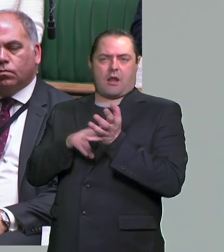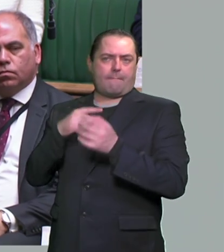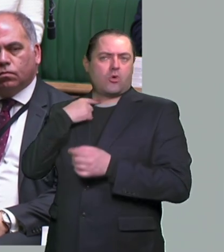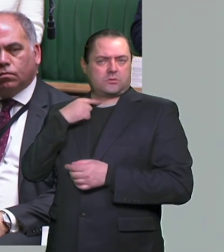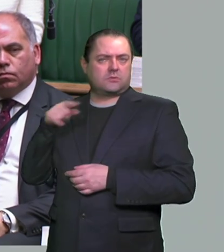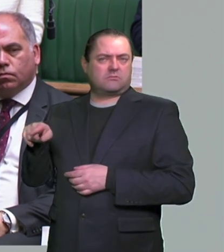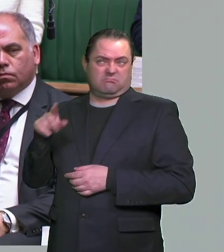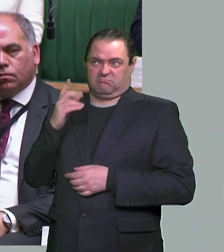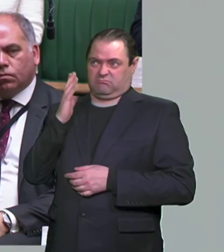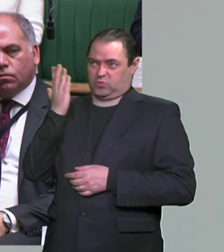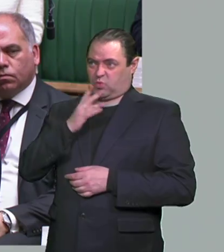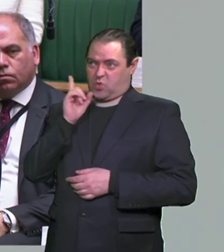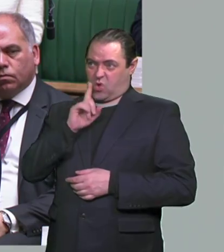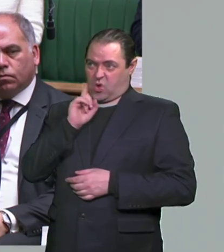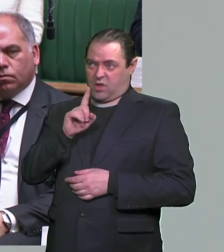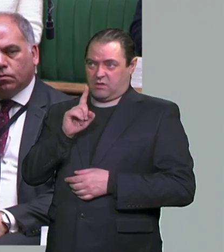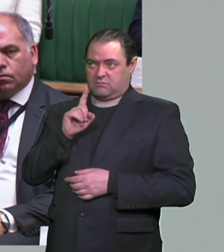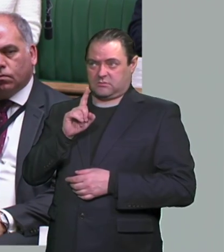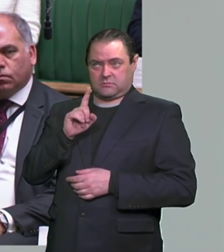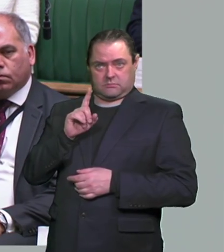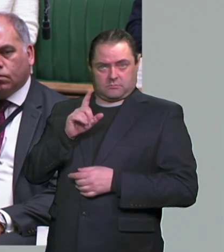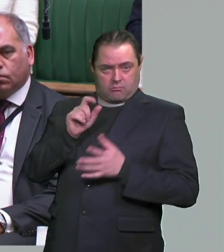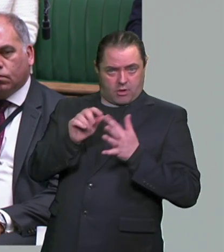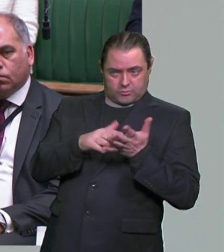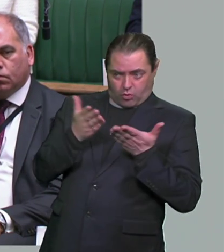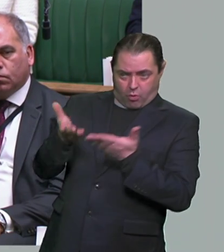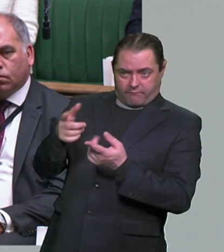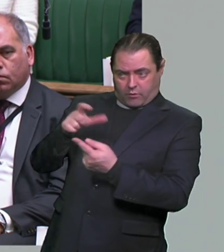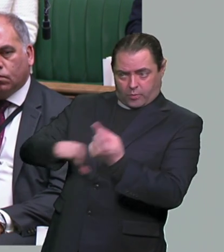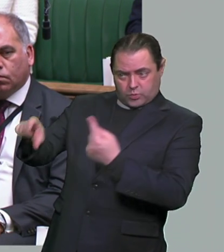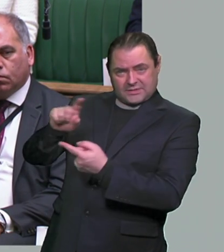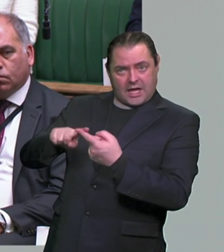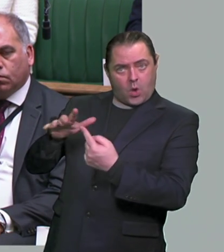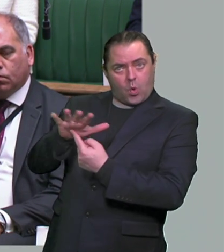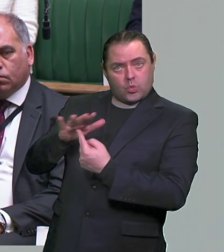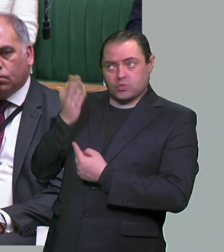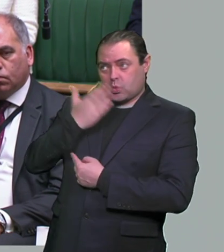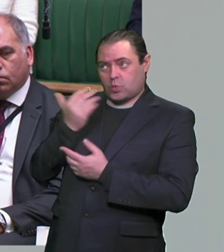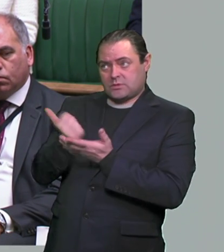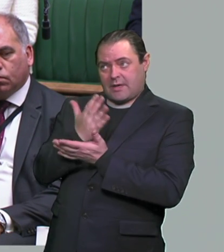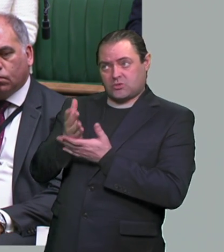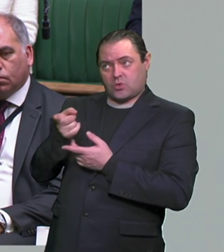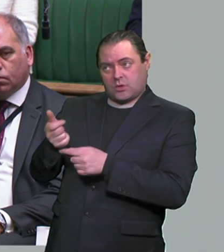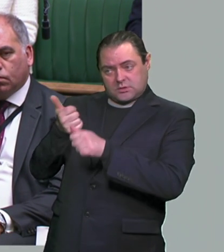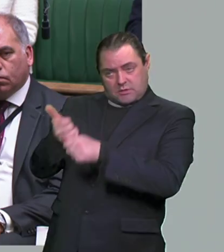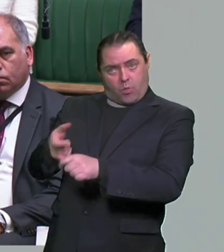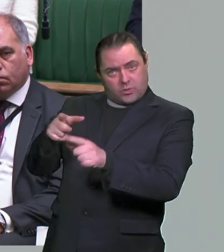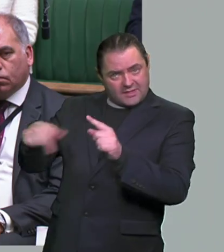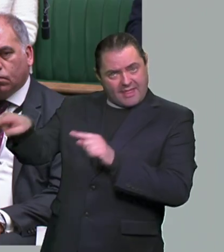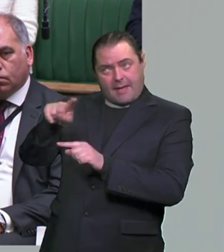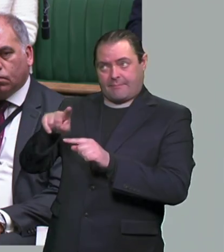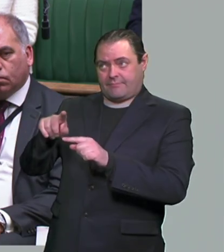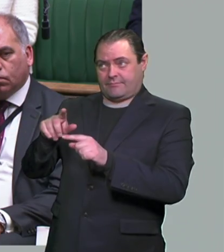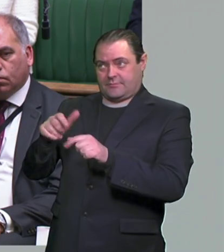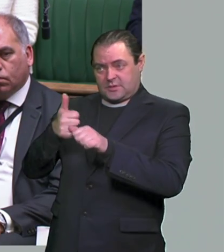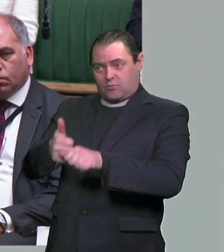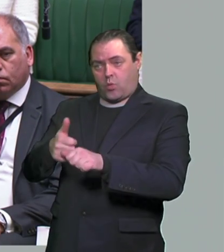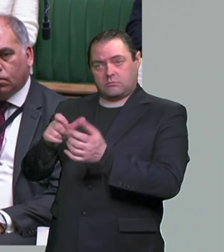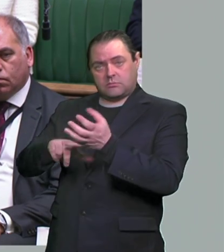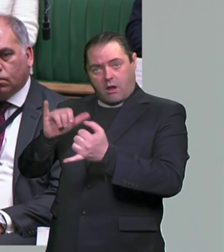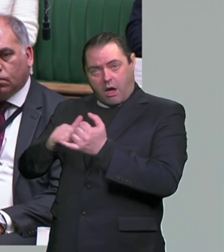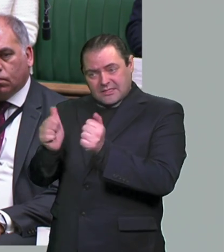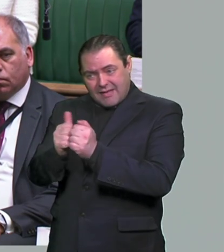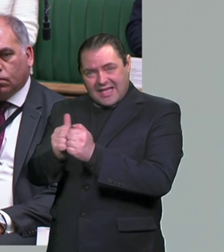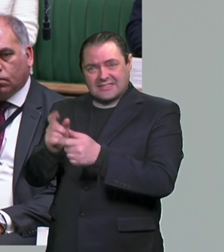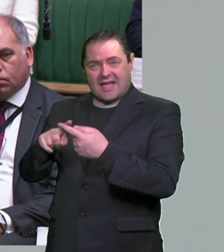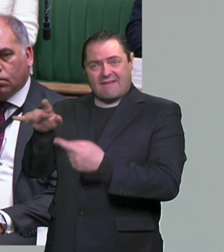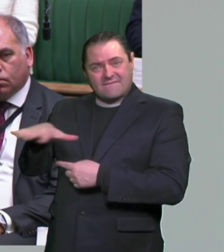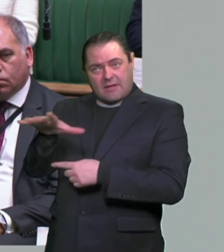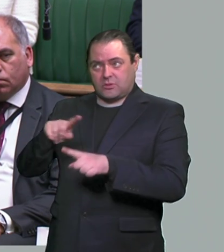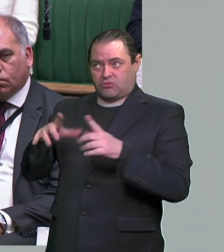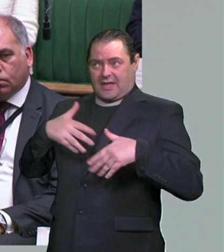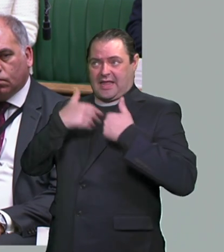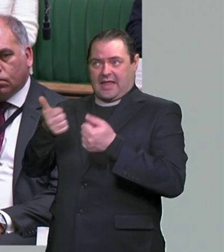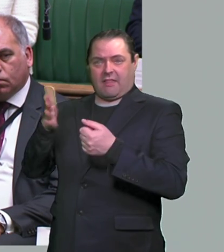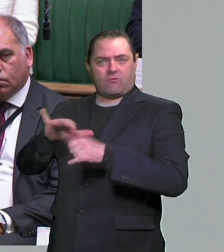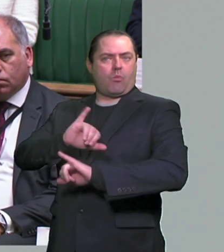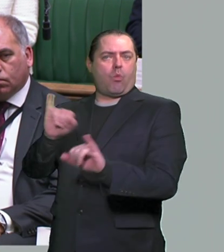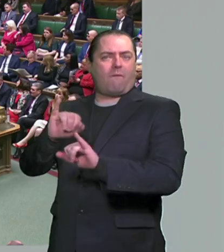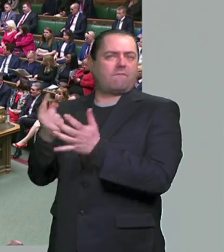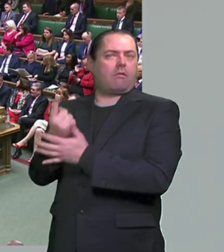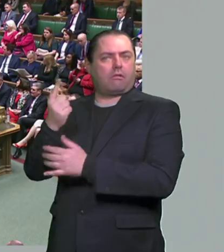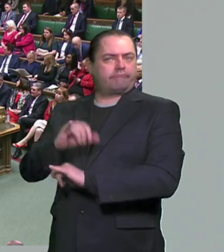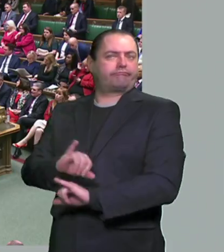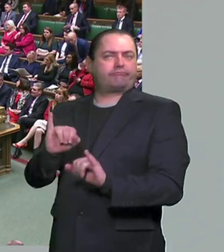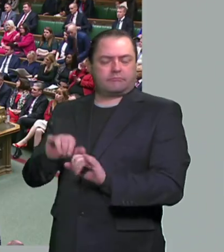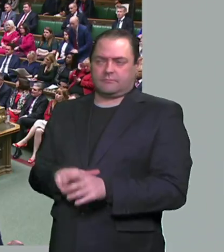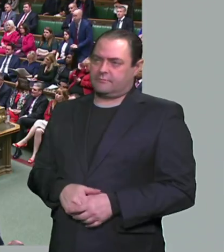What support will the Prime Minister offer to our community, and to our local schools, so that they can support Brianna’s classmates and her family as we try to heal from this appalling tragedy?